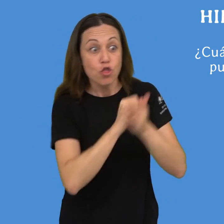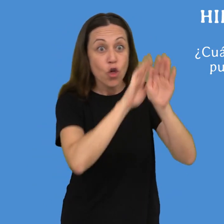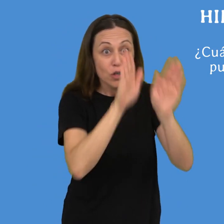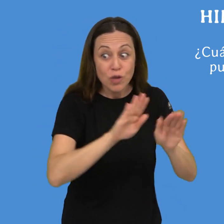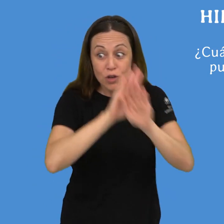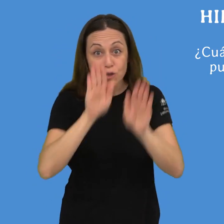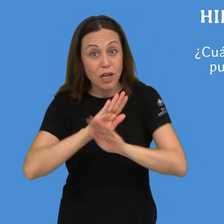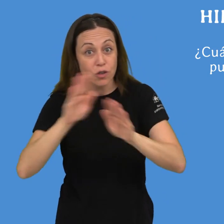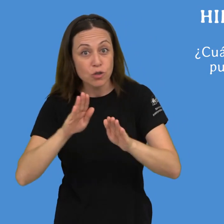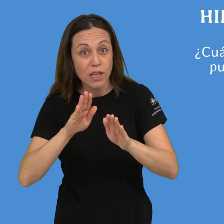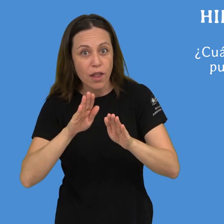resultado